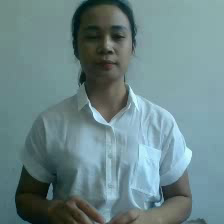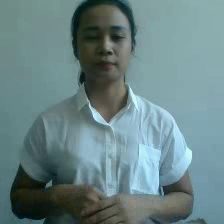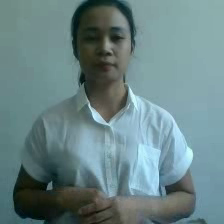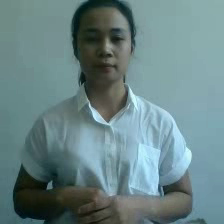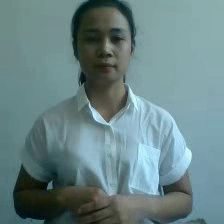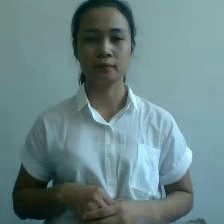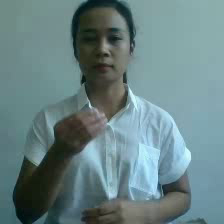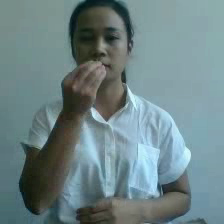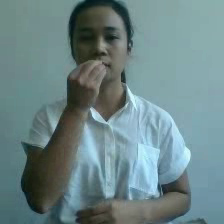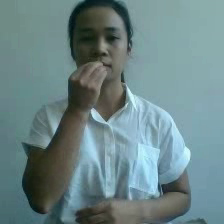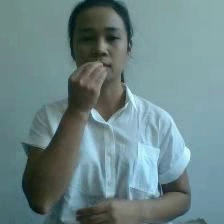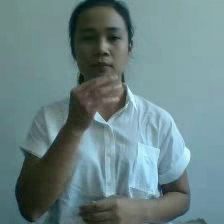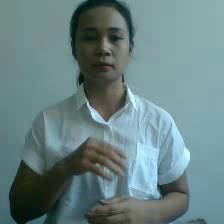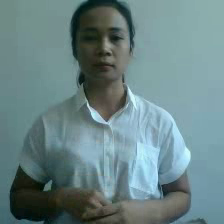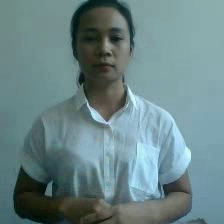Ăn